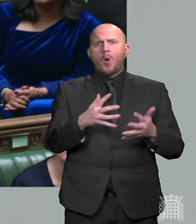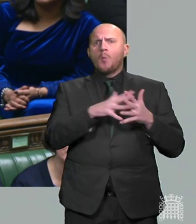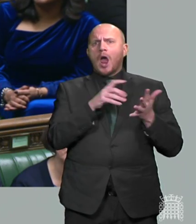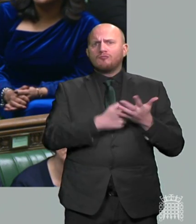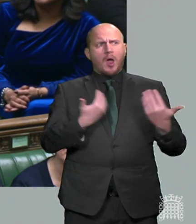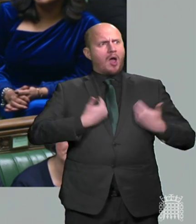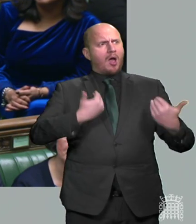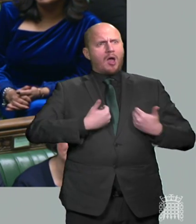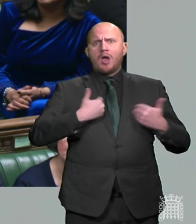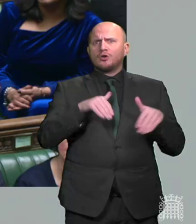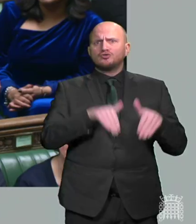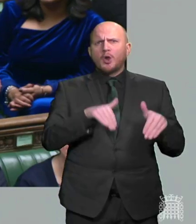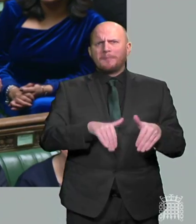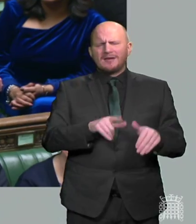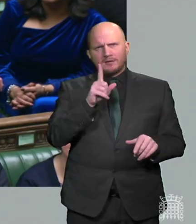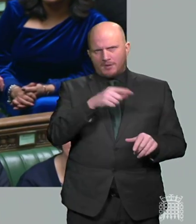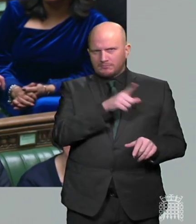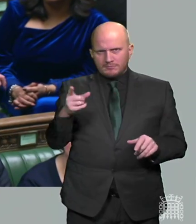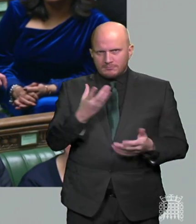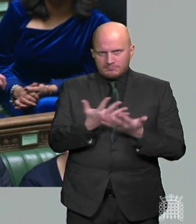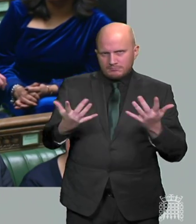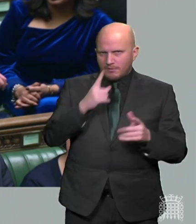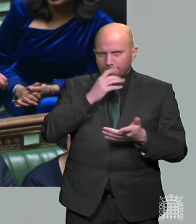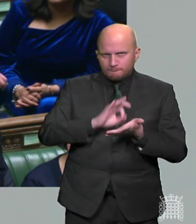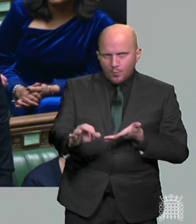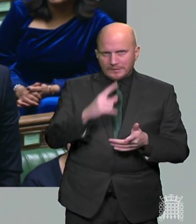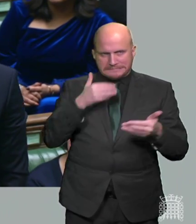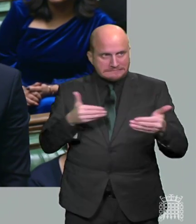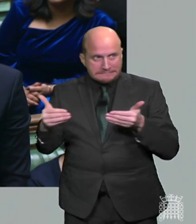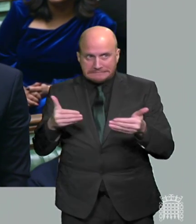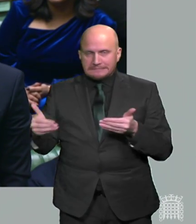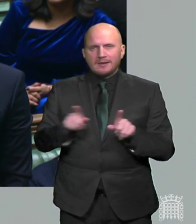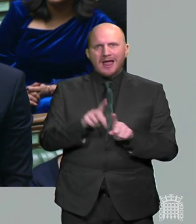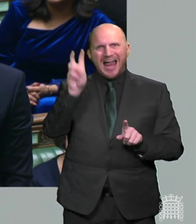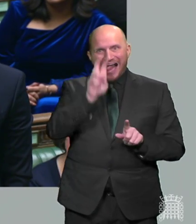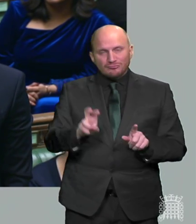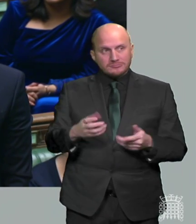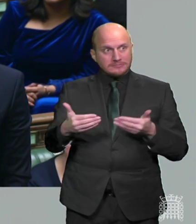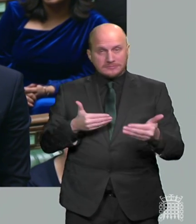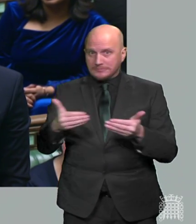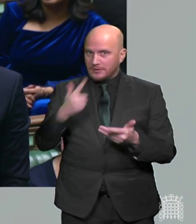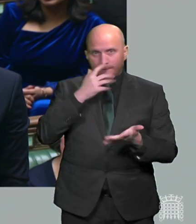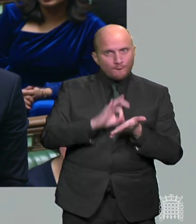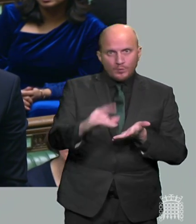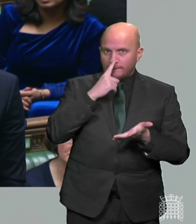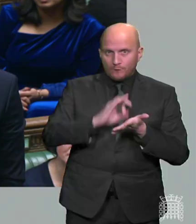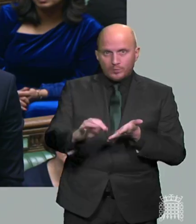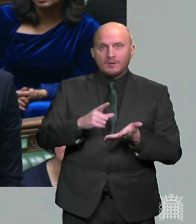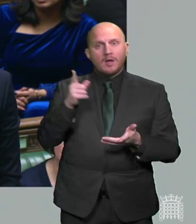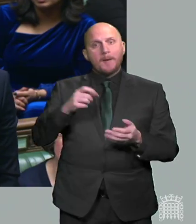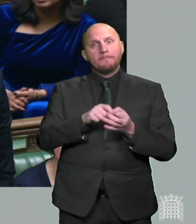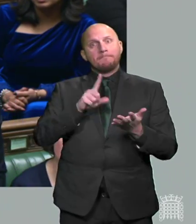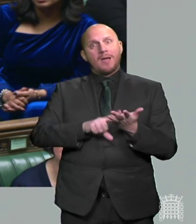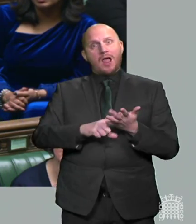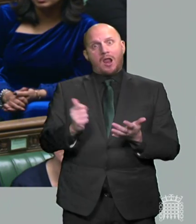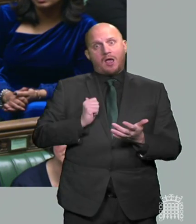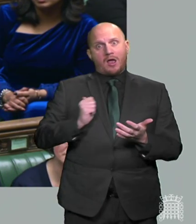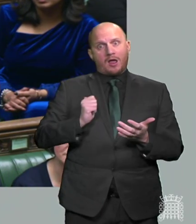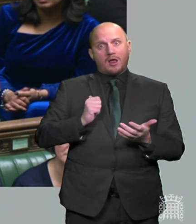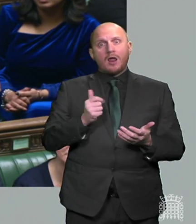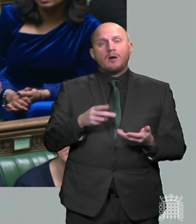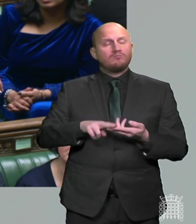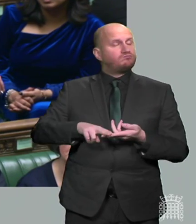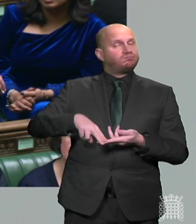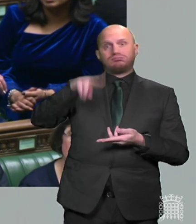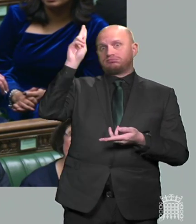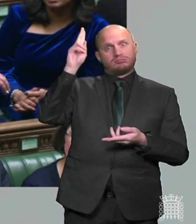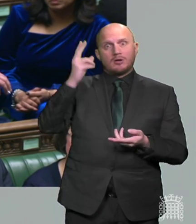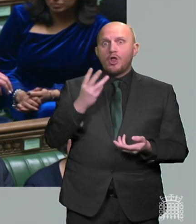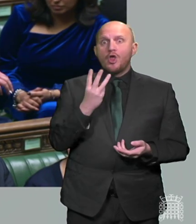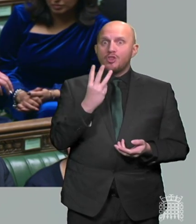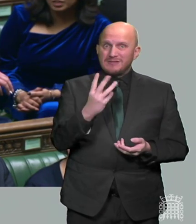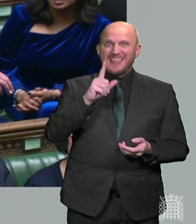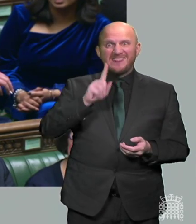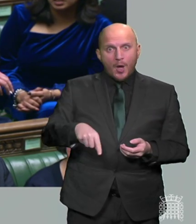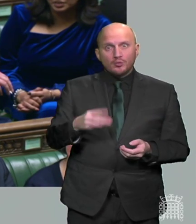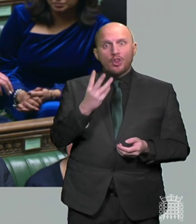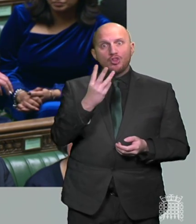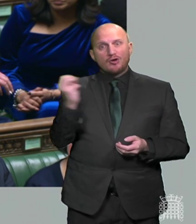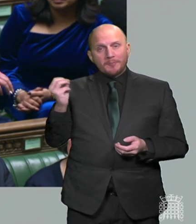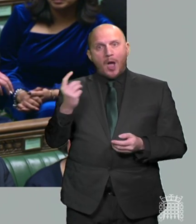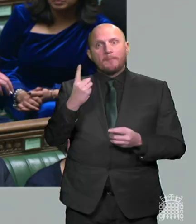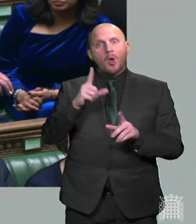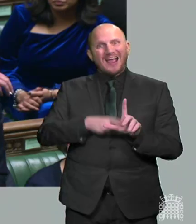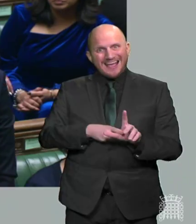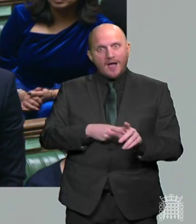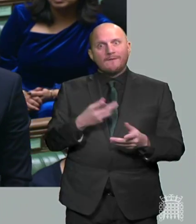That is particularly true of people in Scotland because, as we know, average energy bills in Scotland are anticipated to be not £2,500 per year, but £3,300 per year.